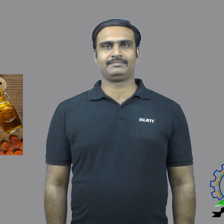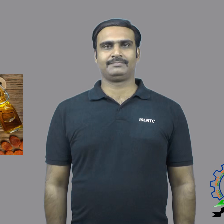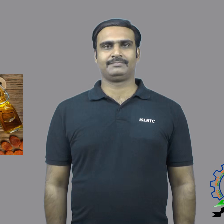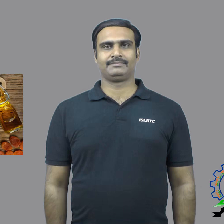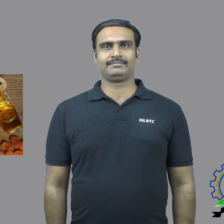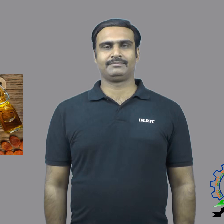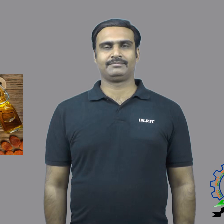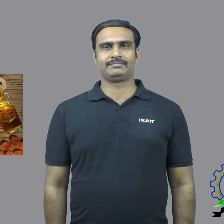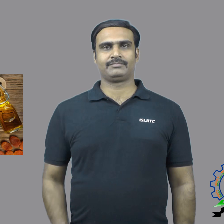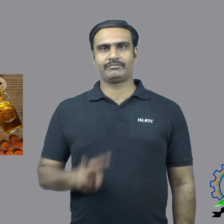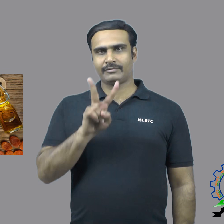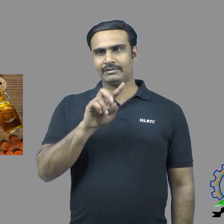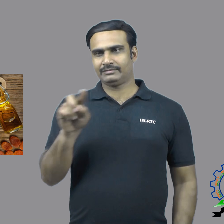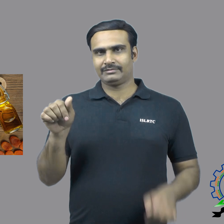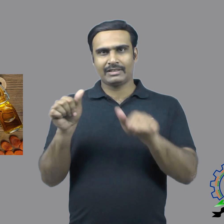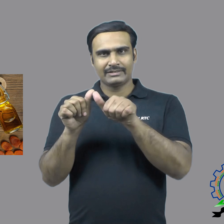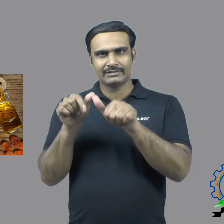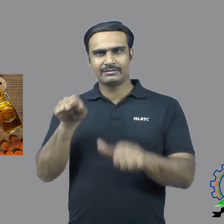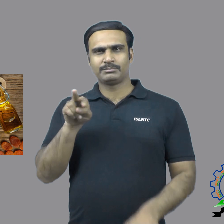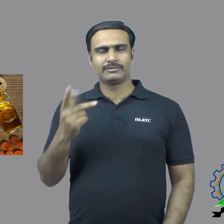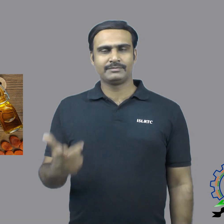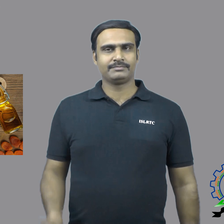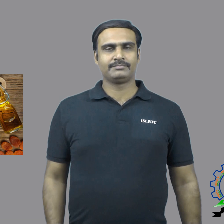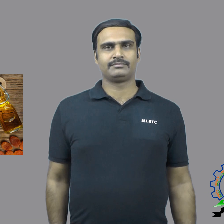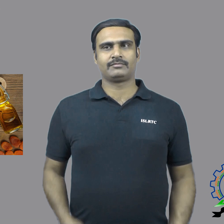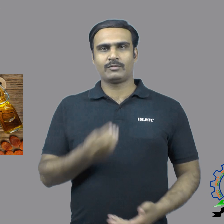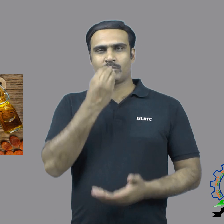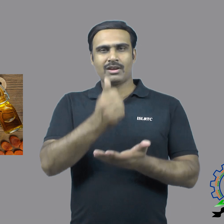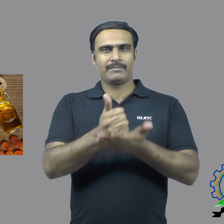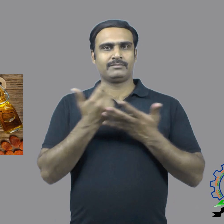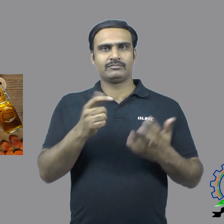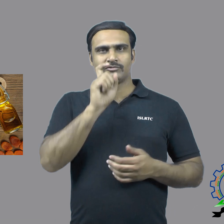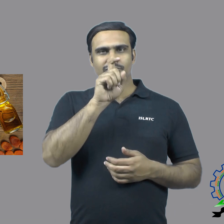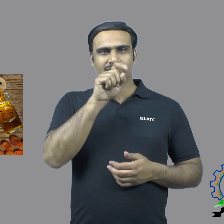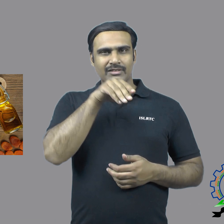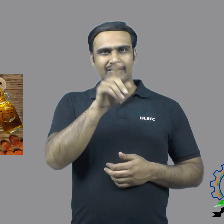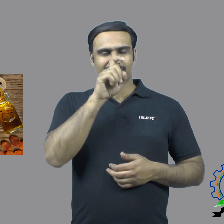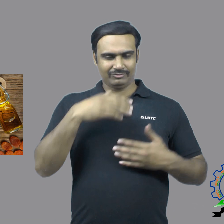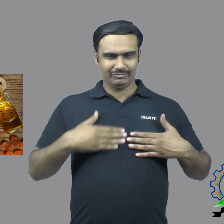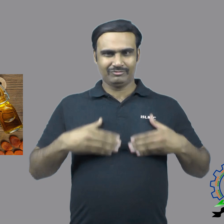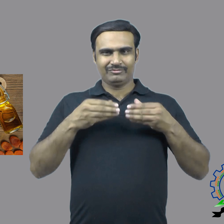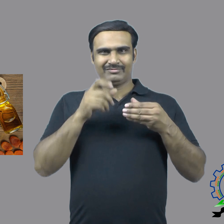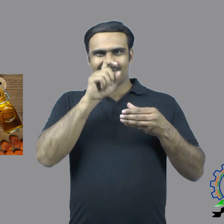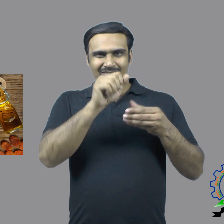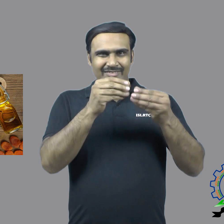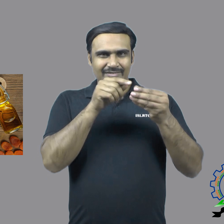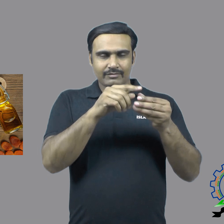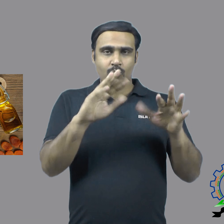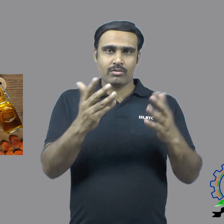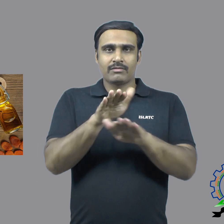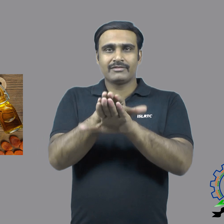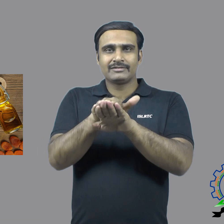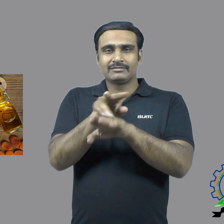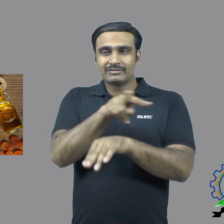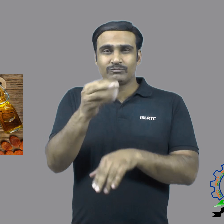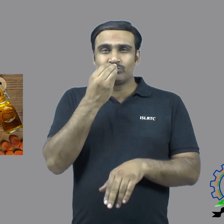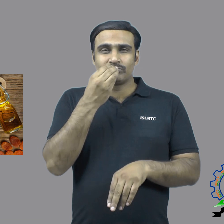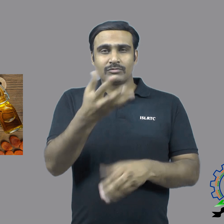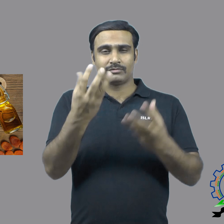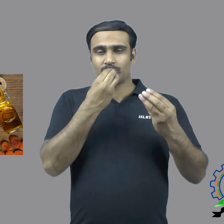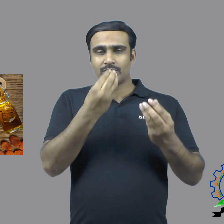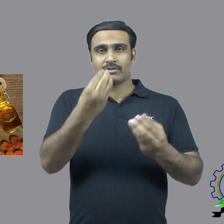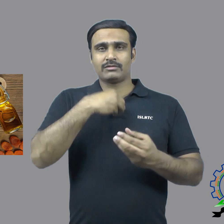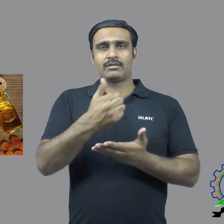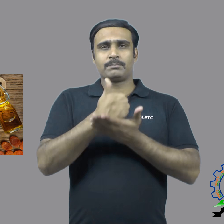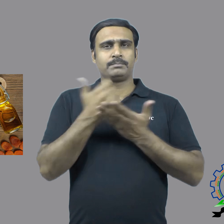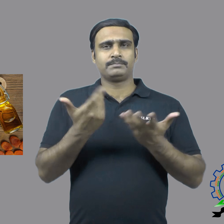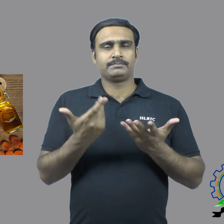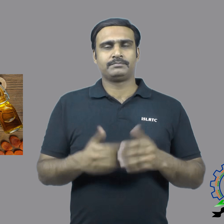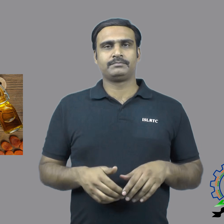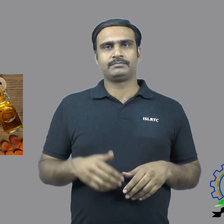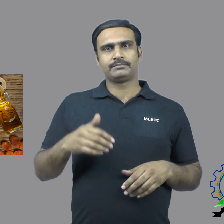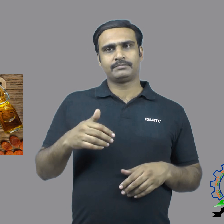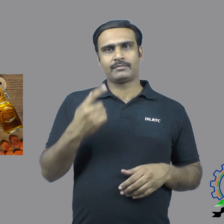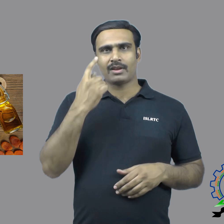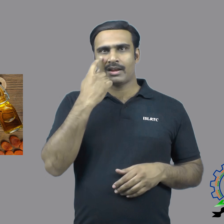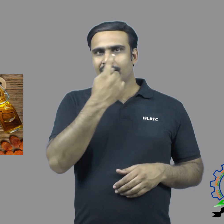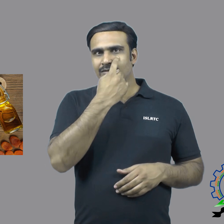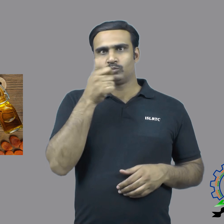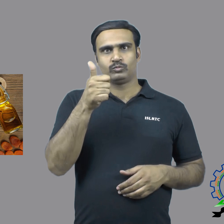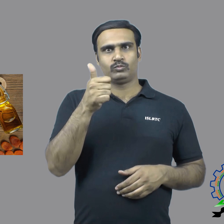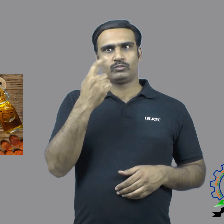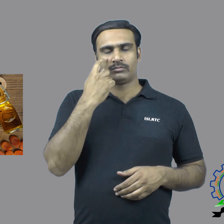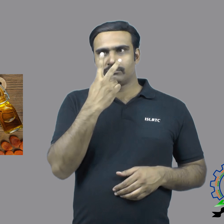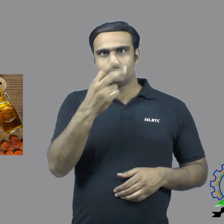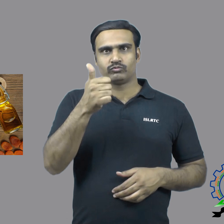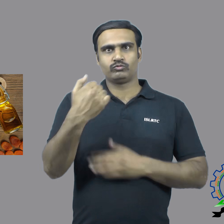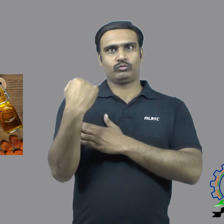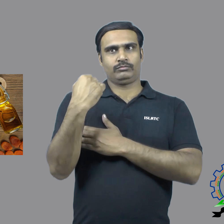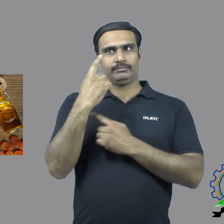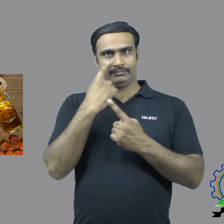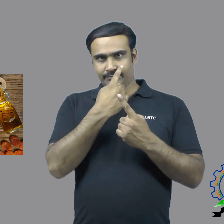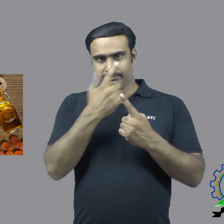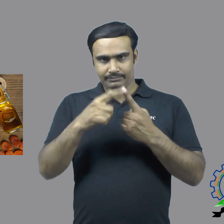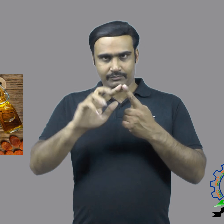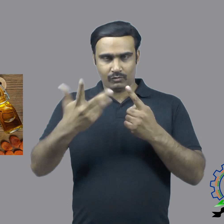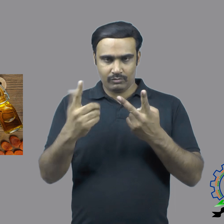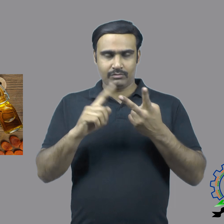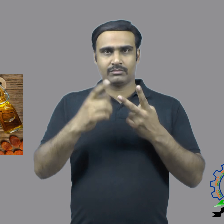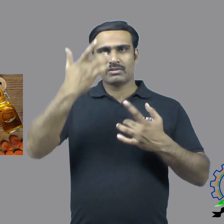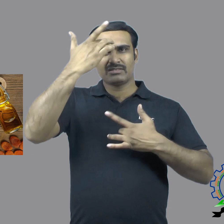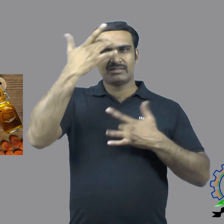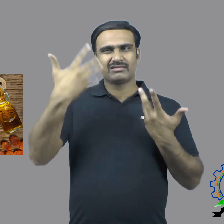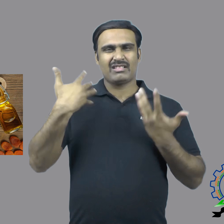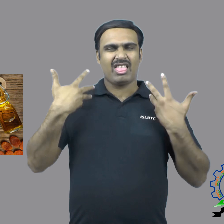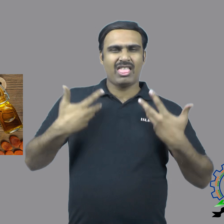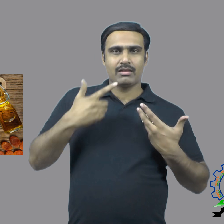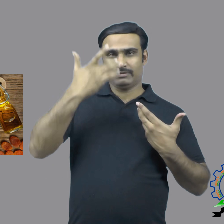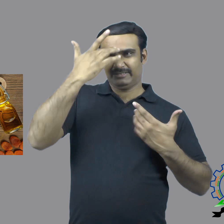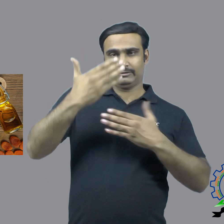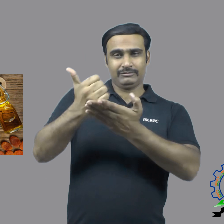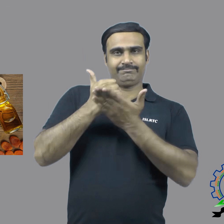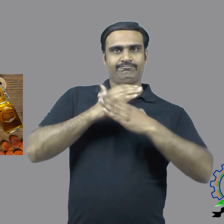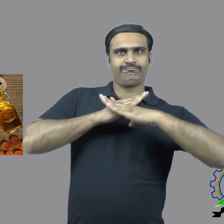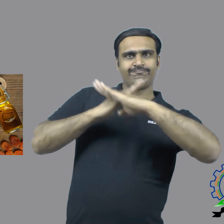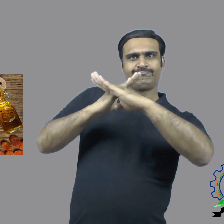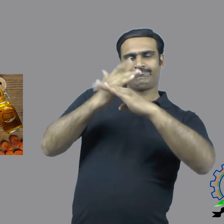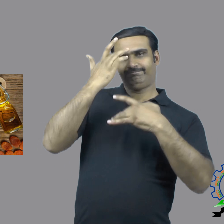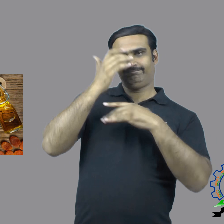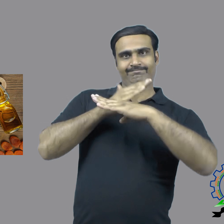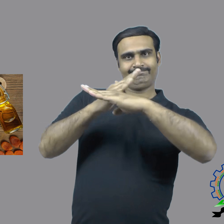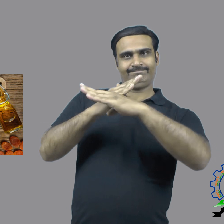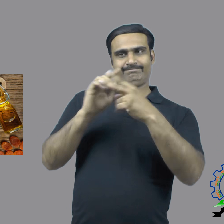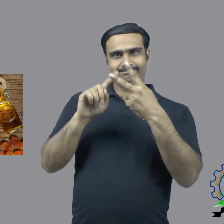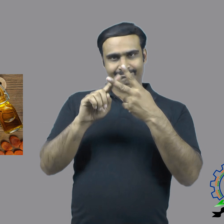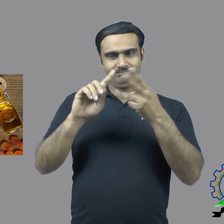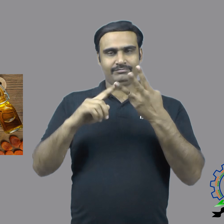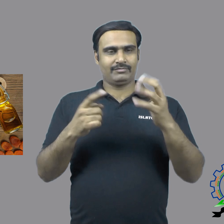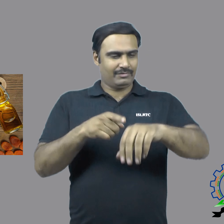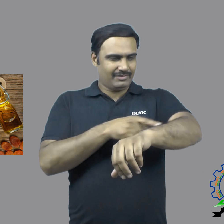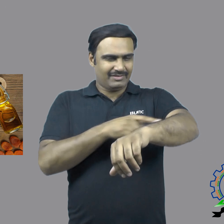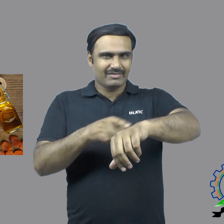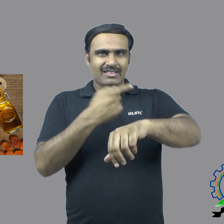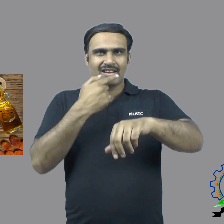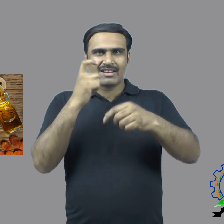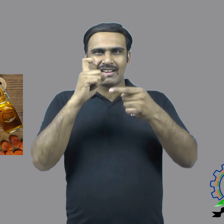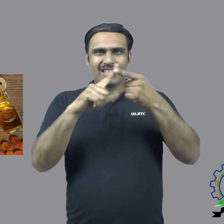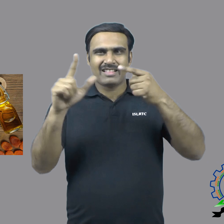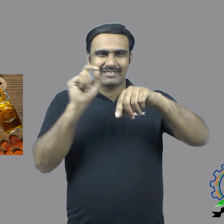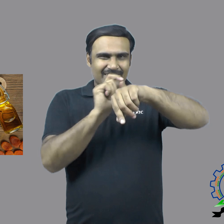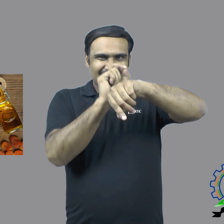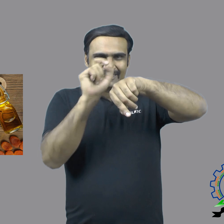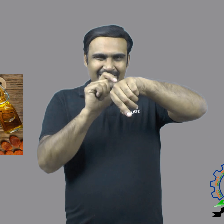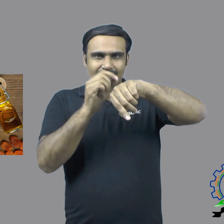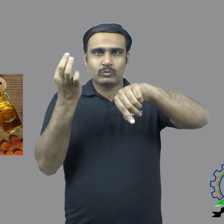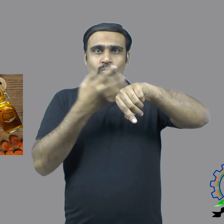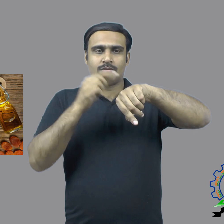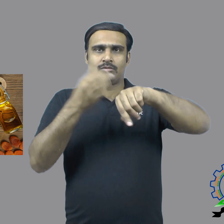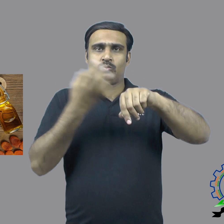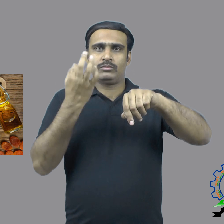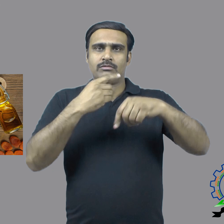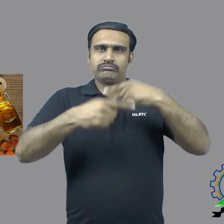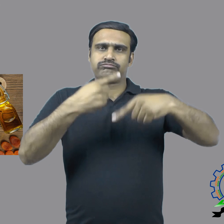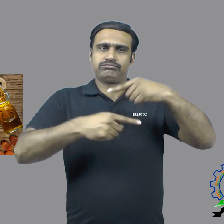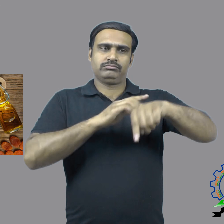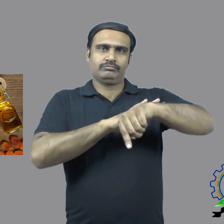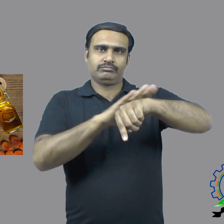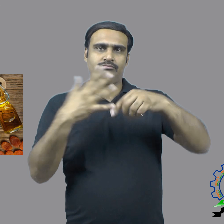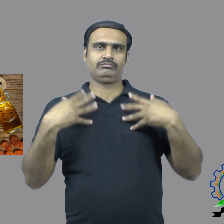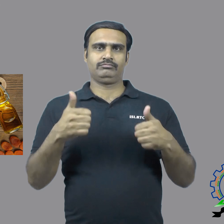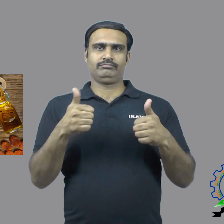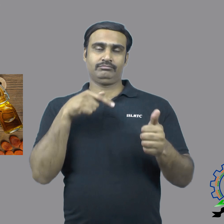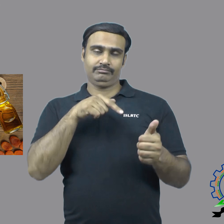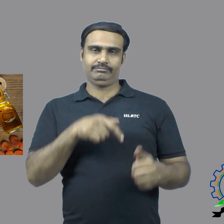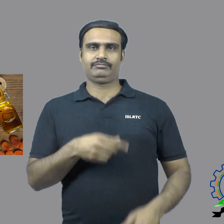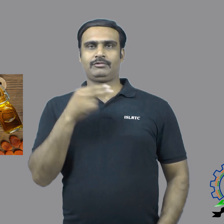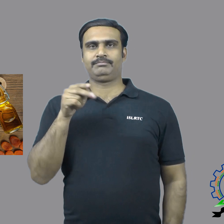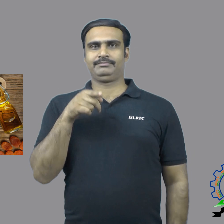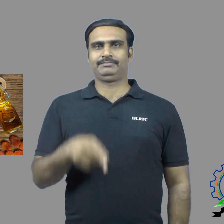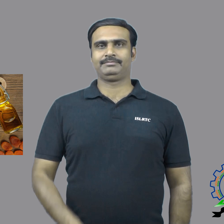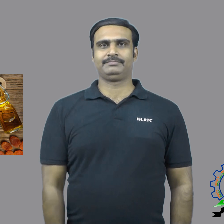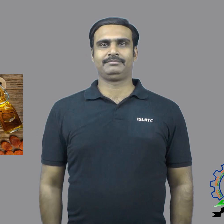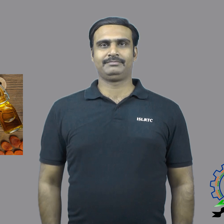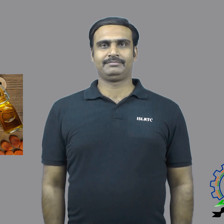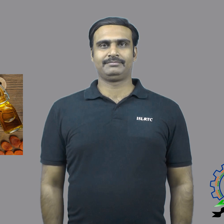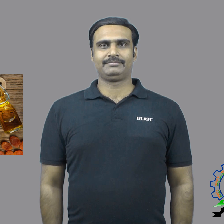Vitamin A